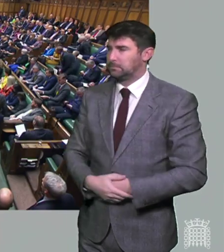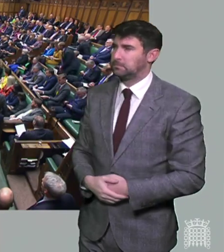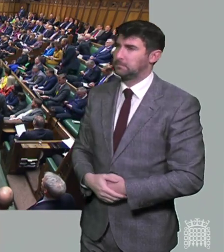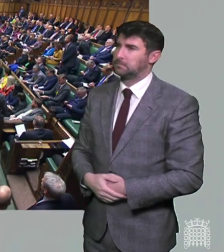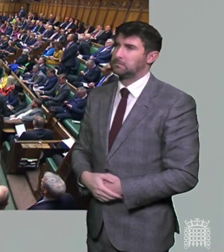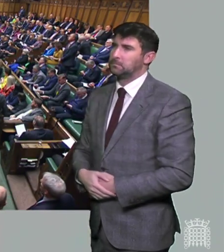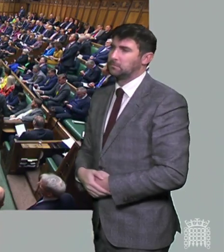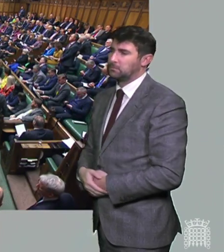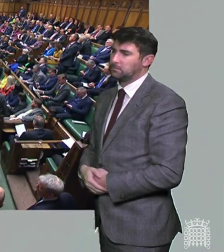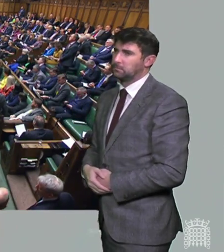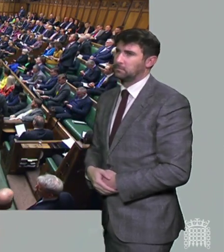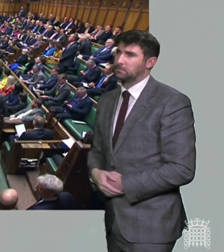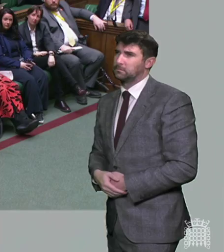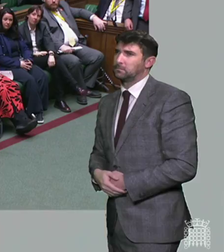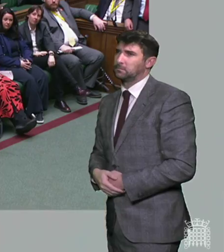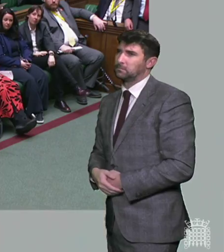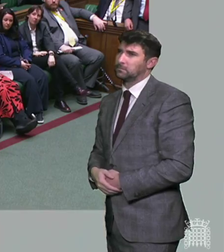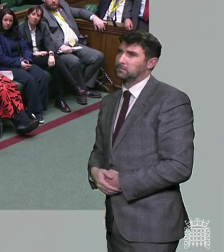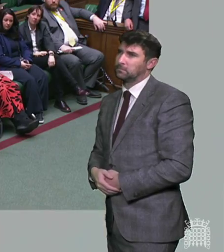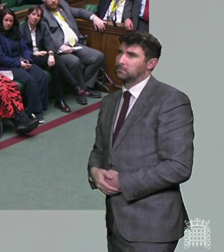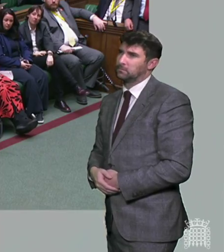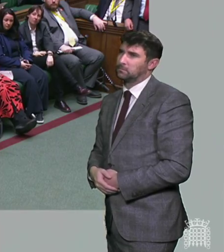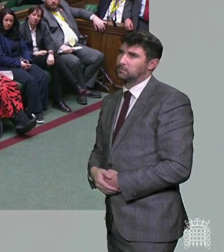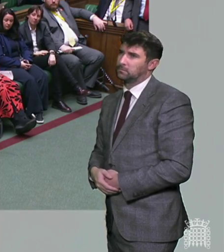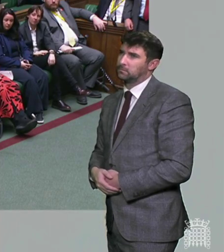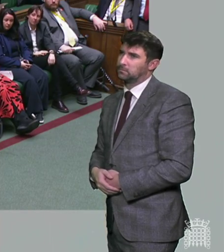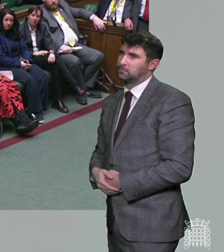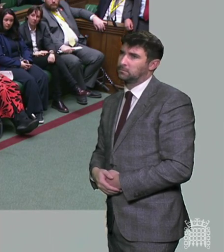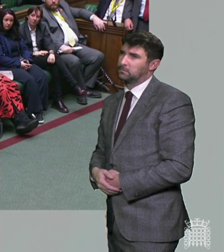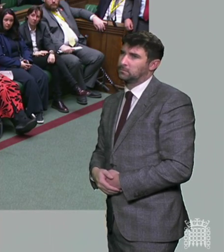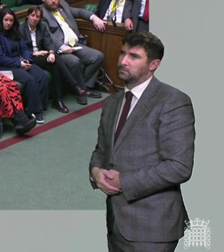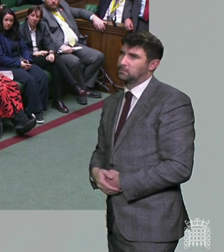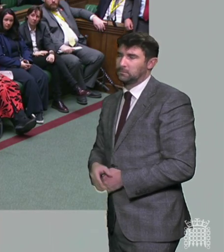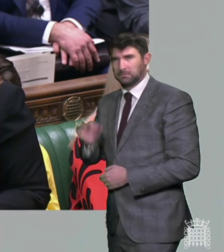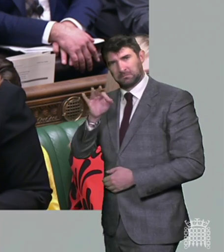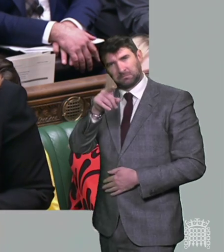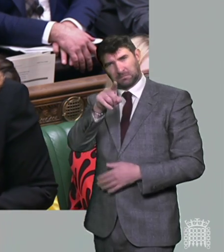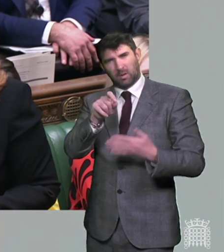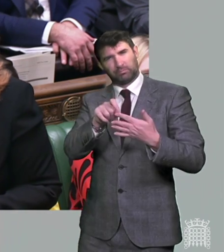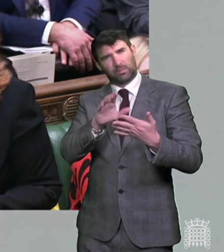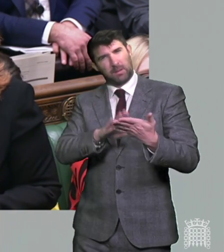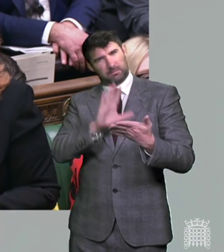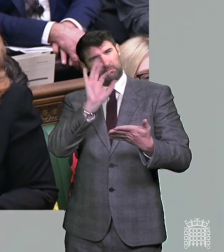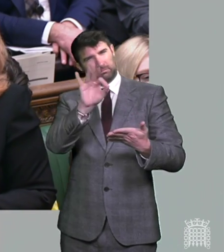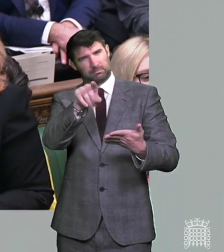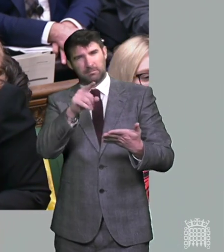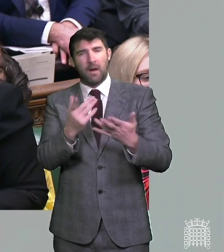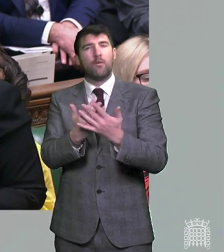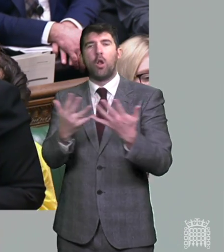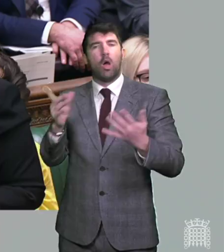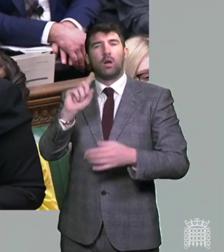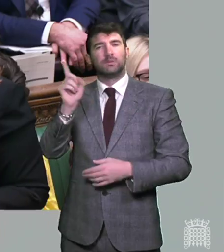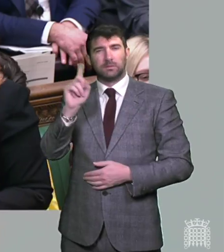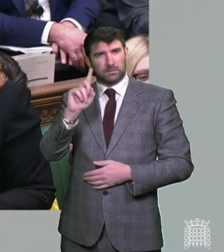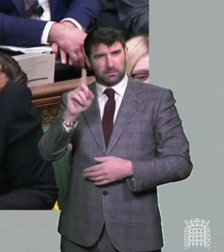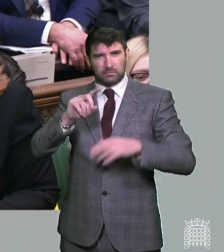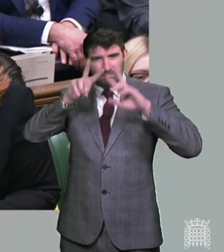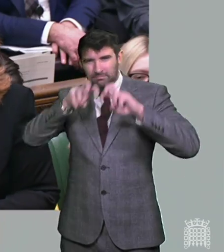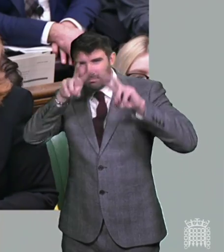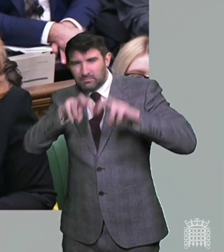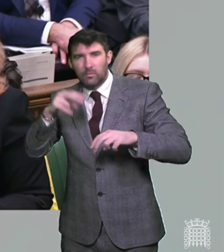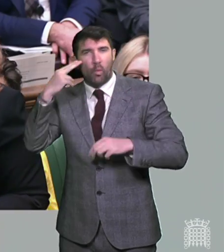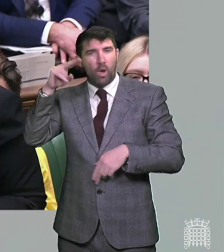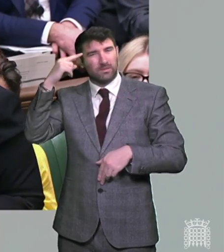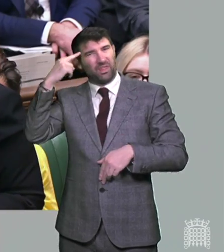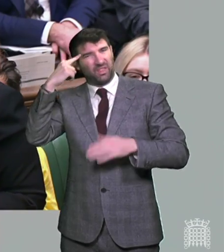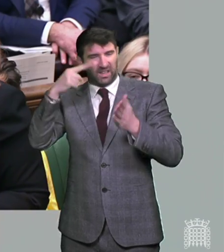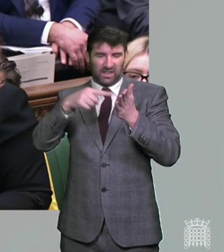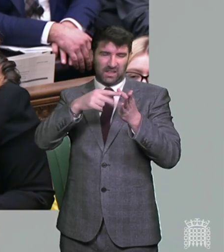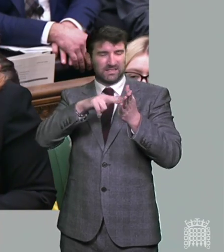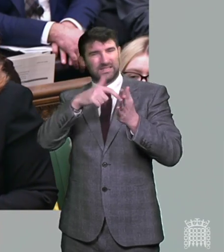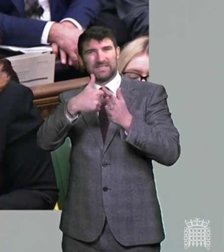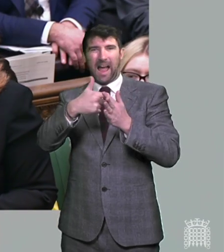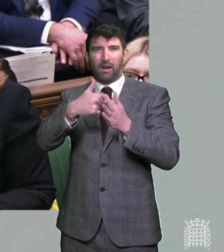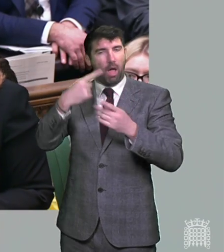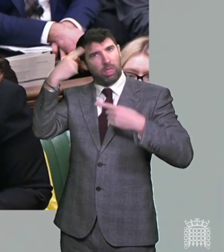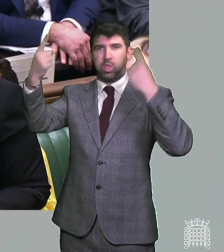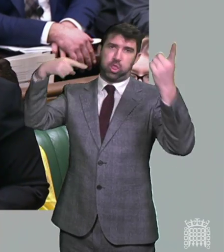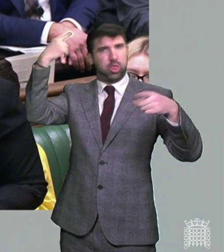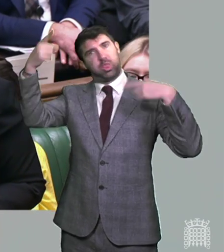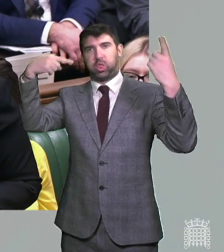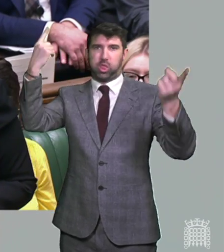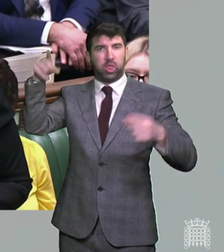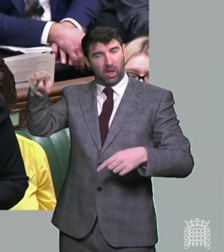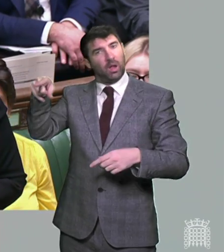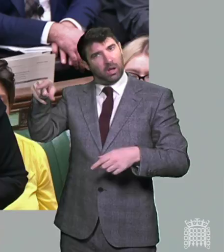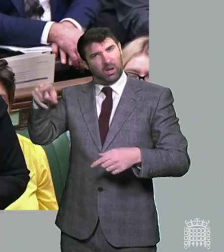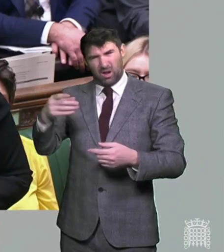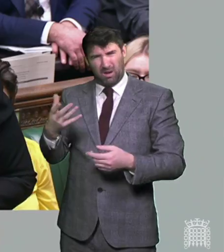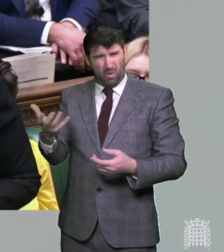Will the Prime Minister join me in condemning the opaquely funded so-called think-tanks that exert so much influence on gullible politicians that their policies were able to almost crash the UK economy just weeks ago?